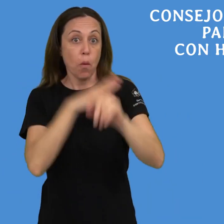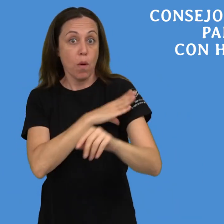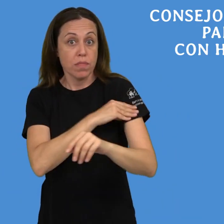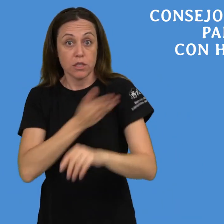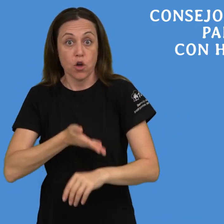tensión